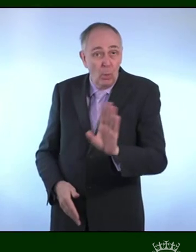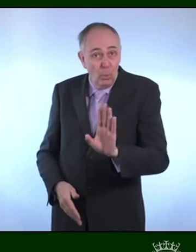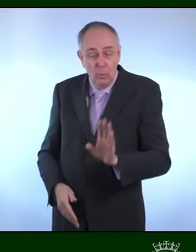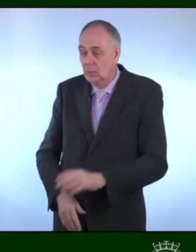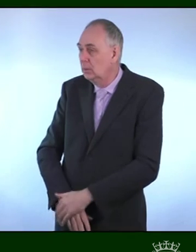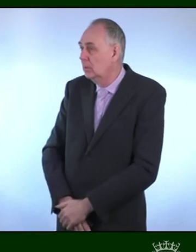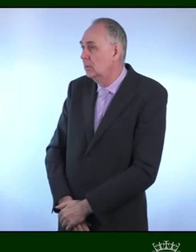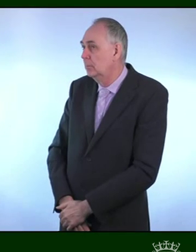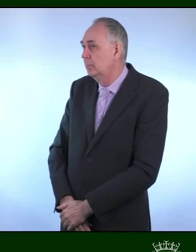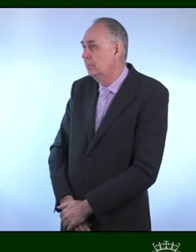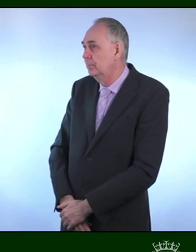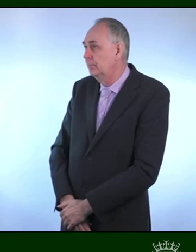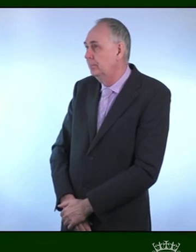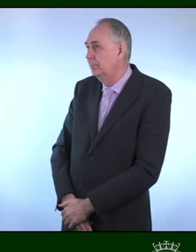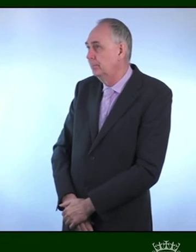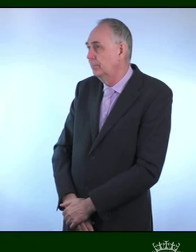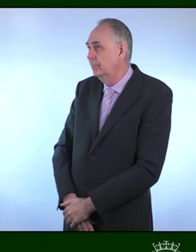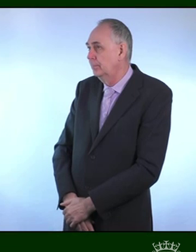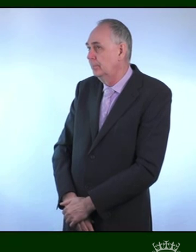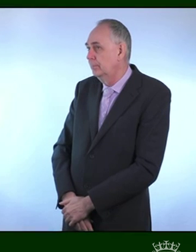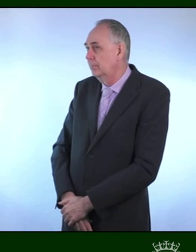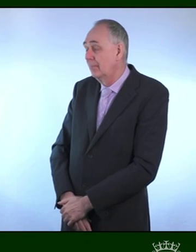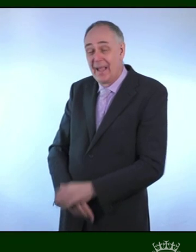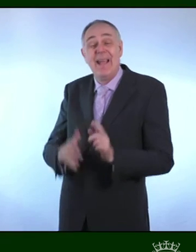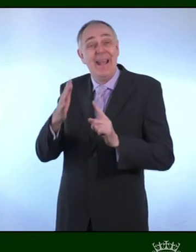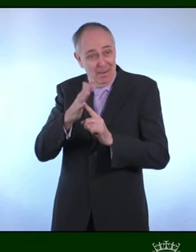The right honourable Gentleman is making a very important point.